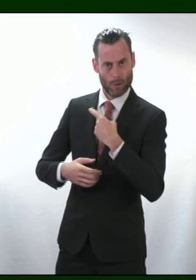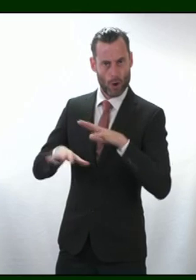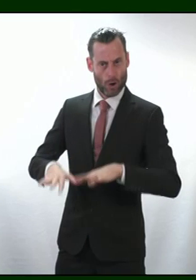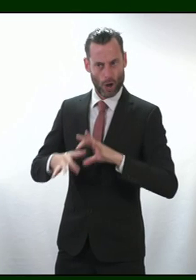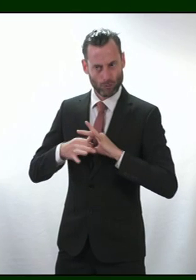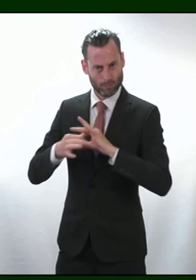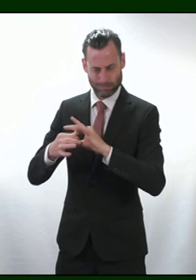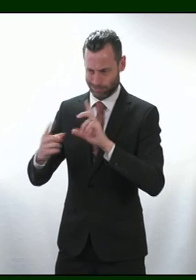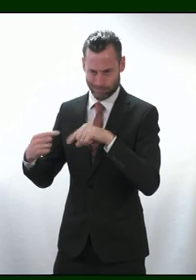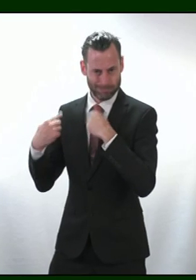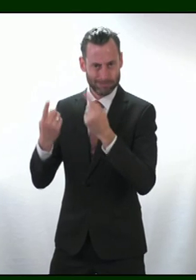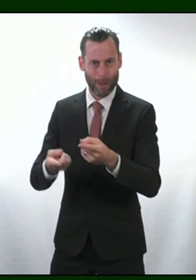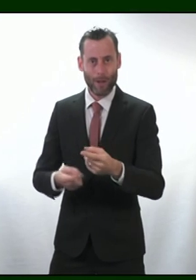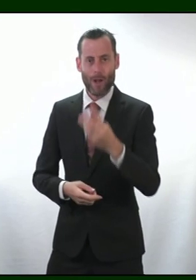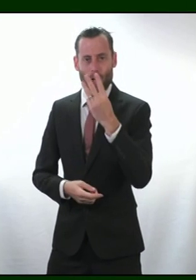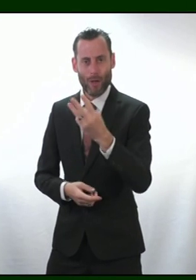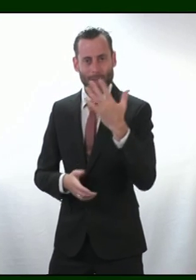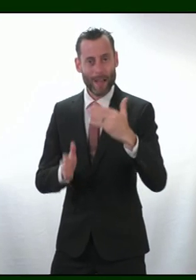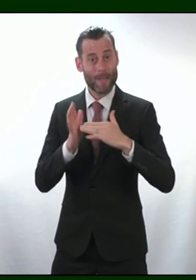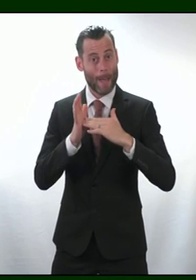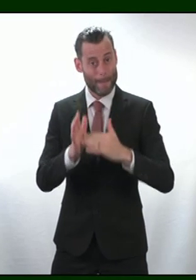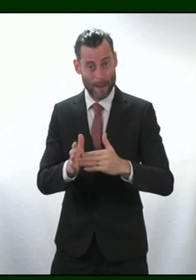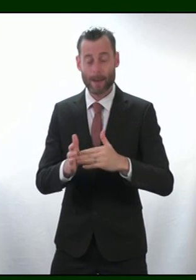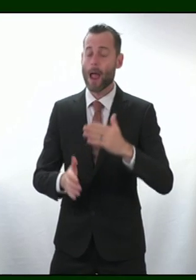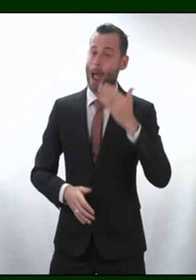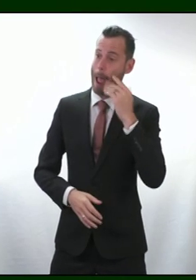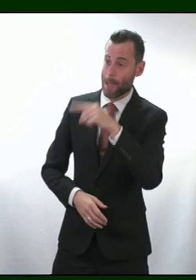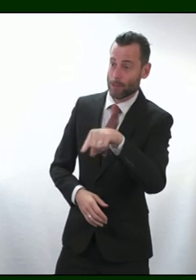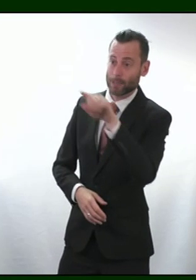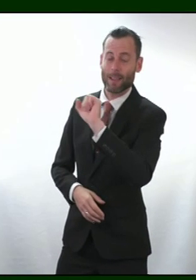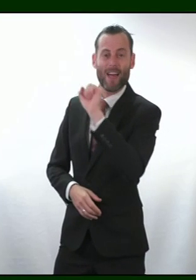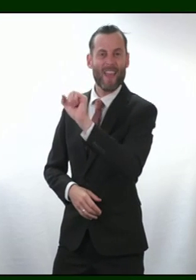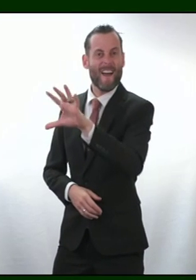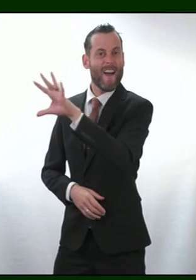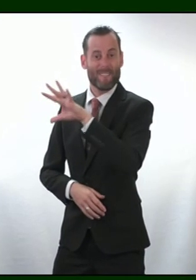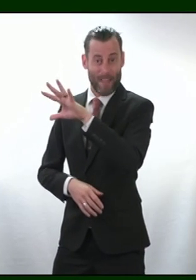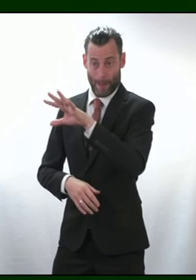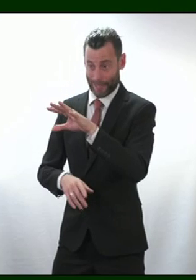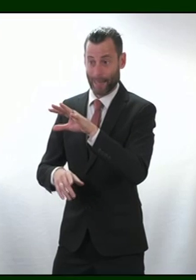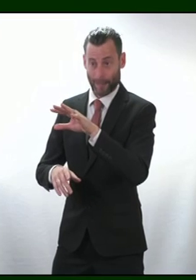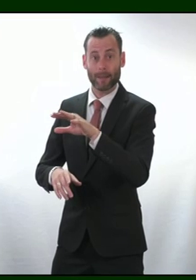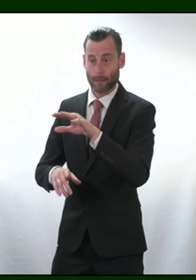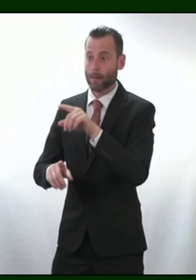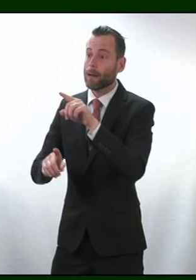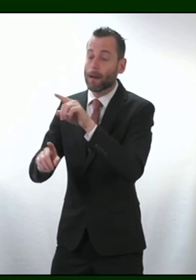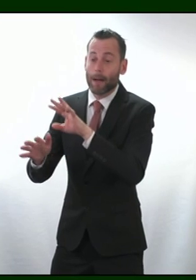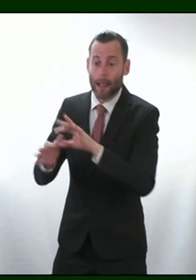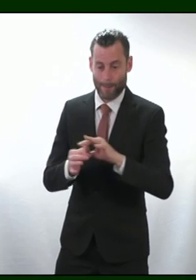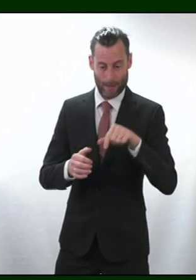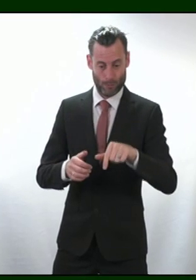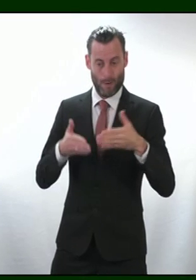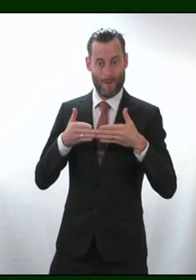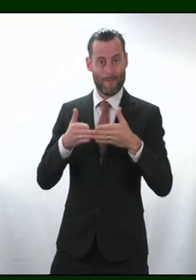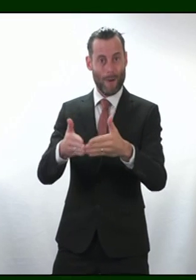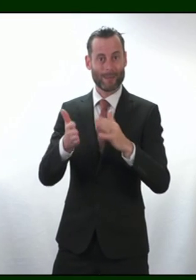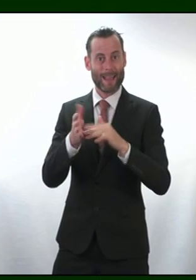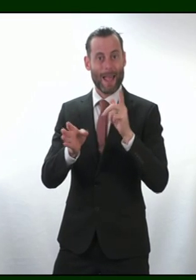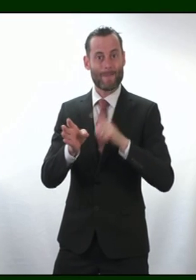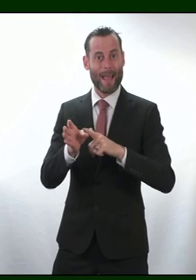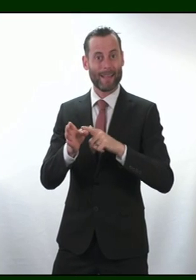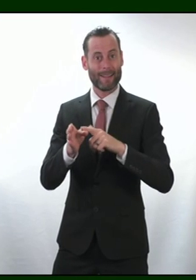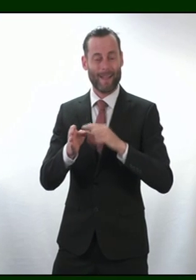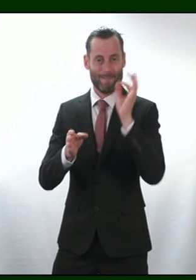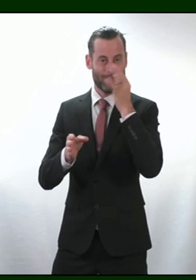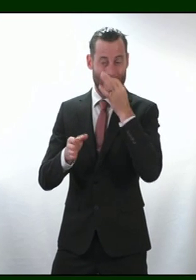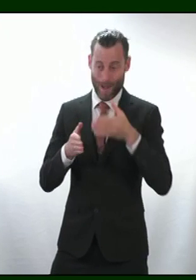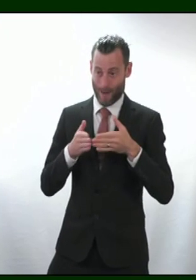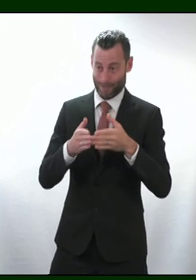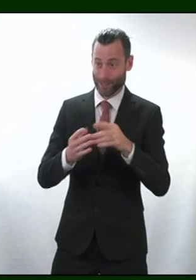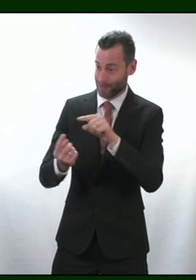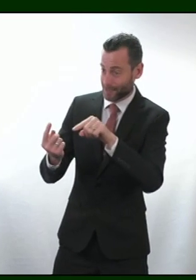Around 35 million Americans today trace their ancestry to a Mayflower passenger, and I am sure that the whole House will want to join me in marking this historic anniversary.